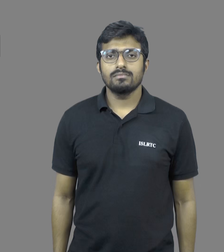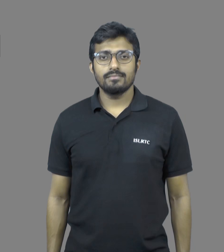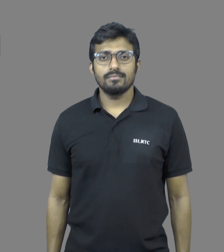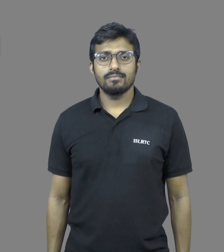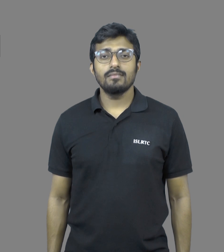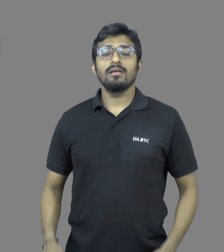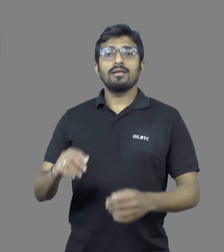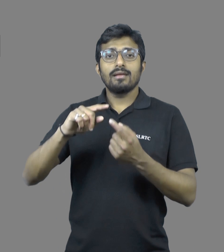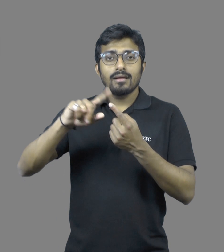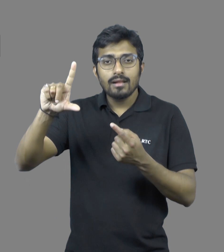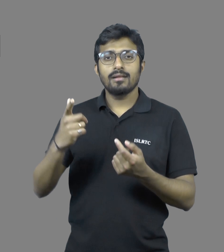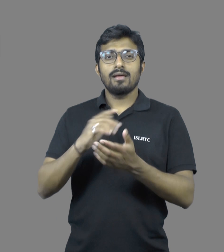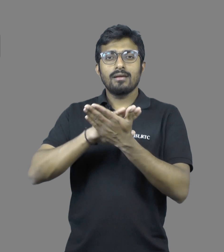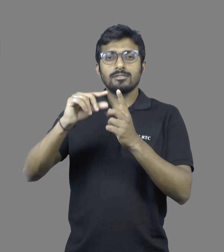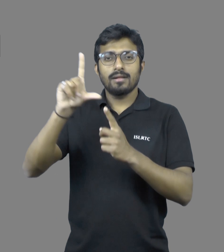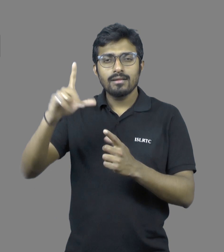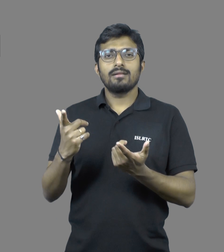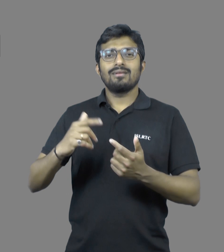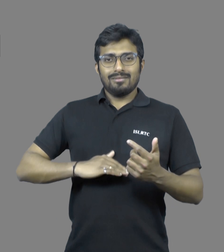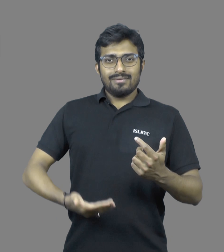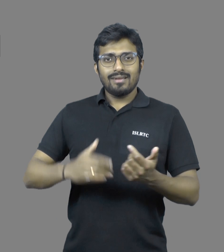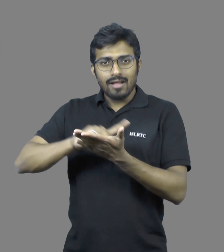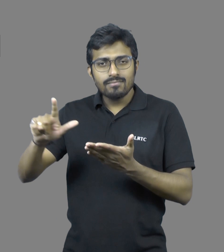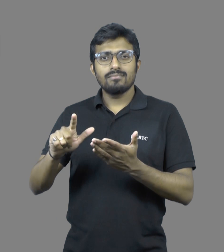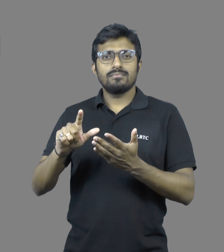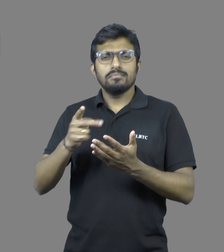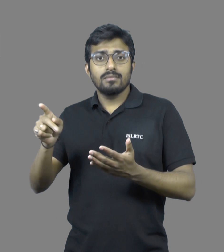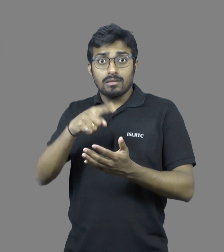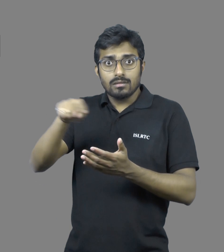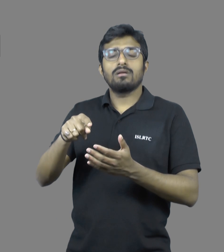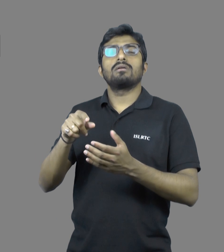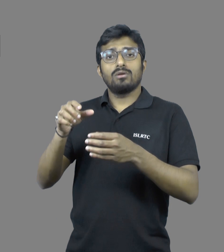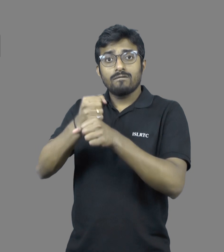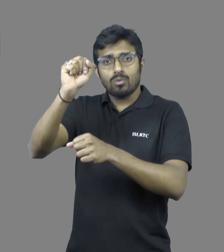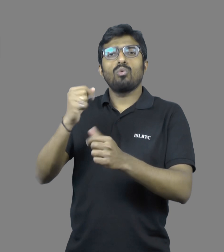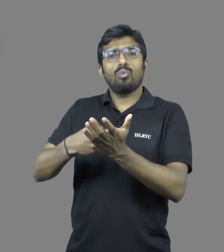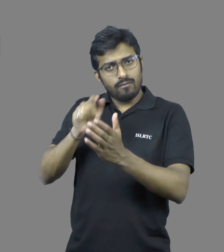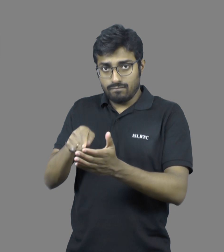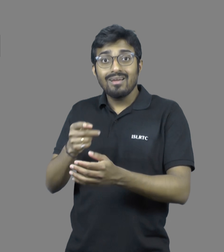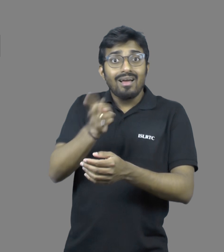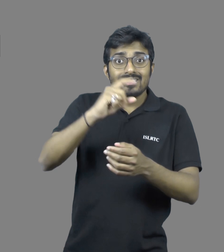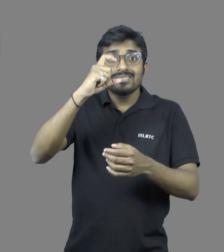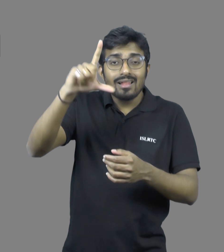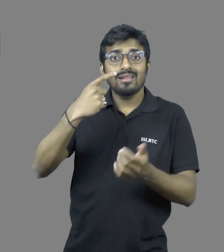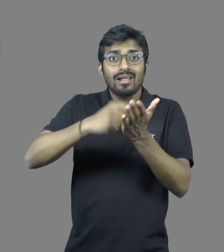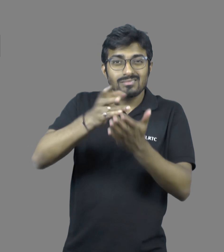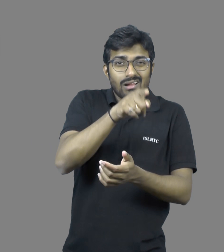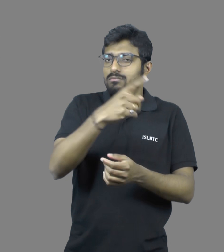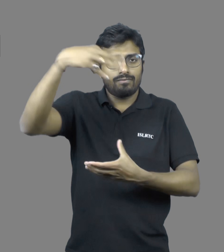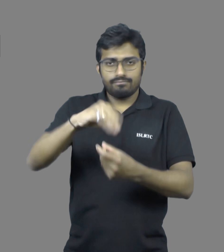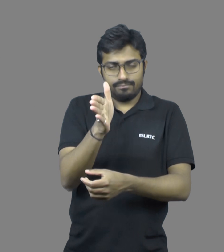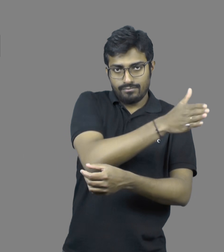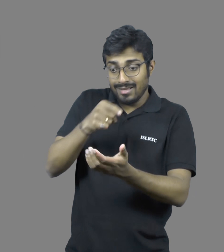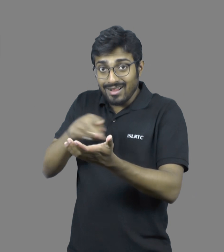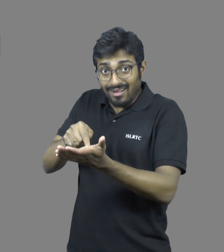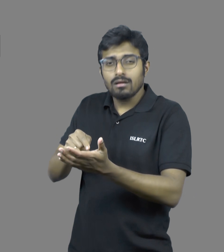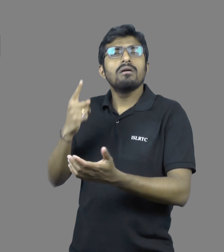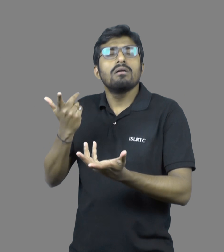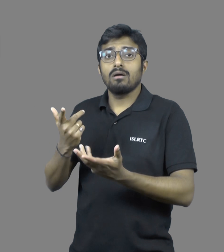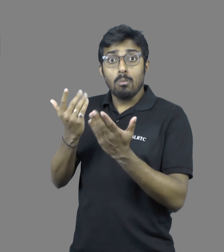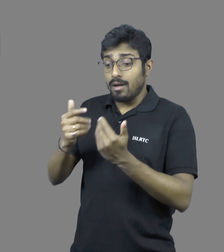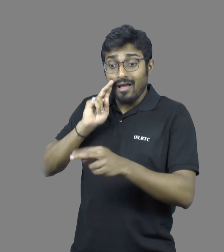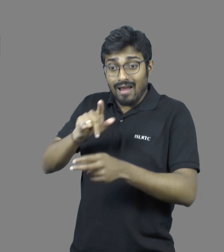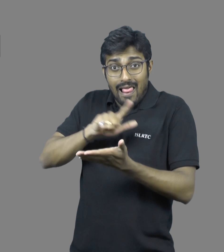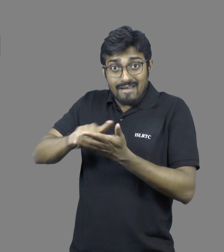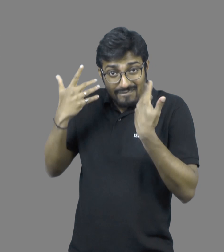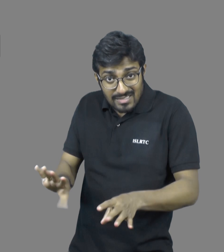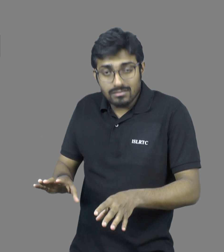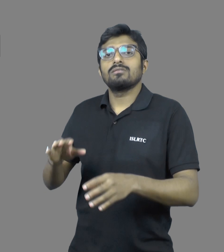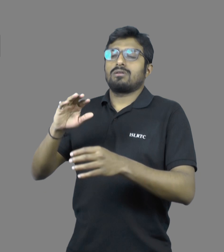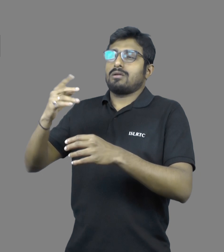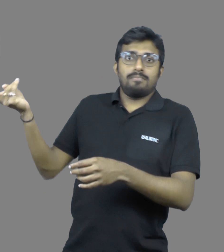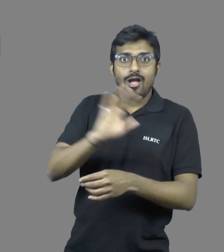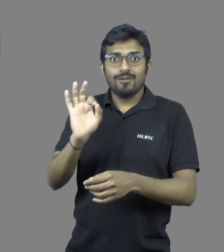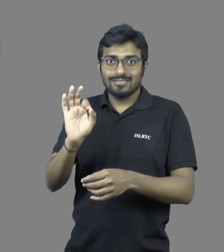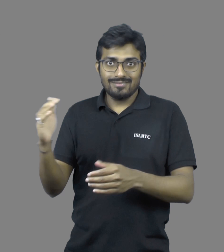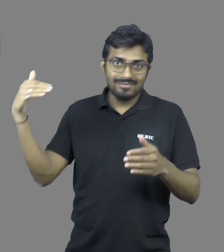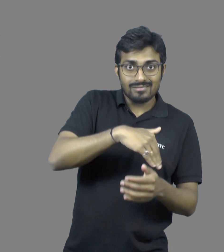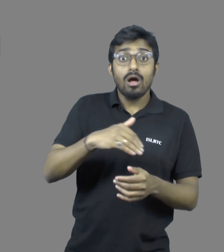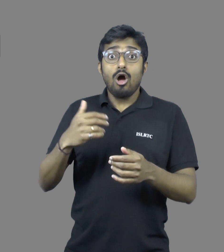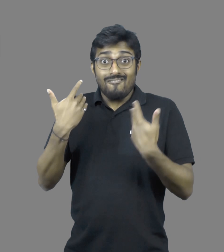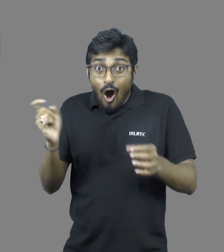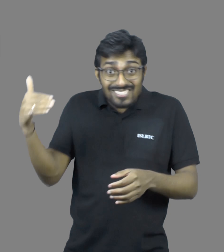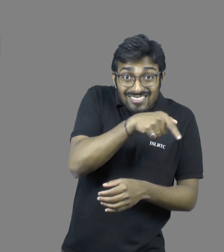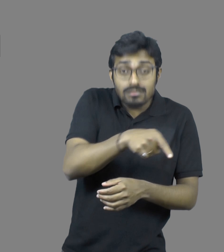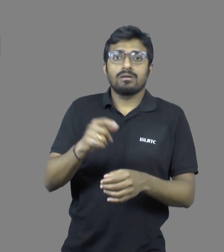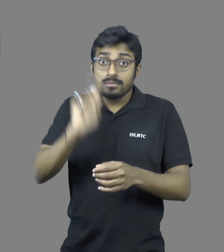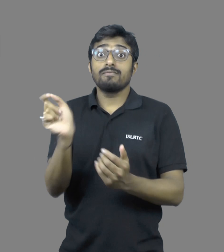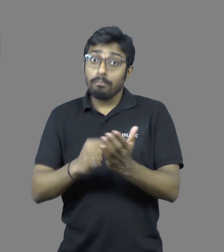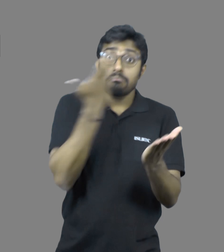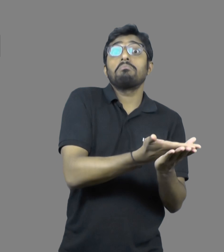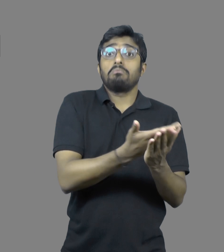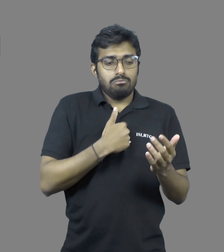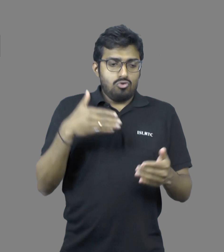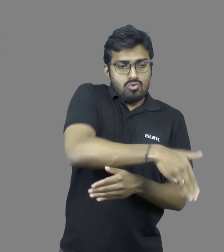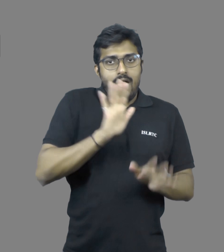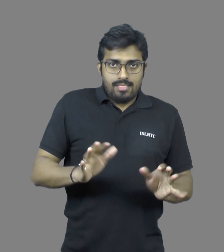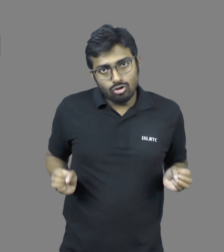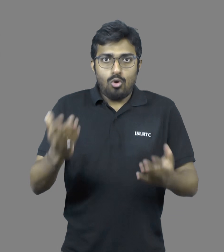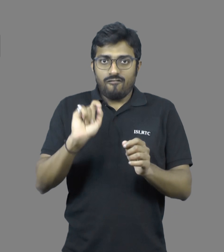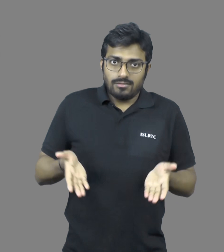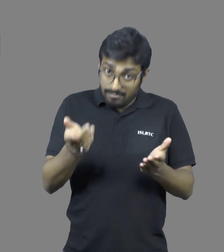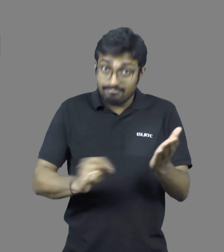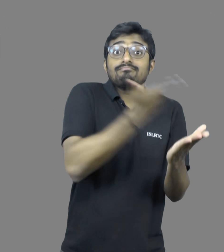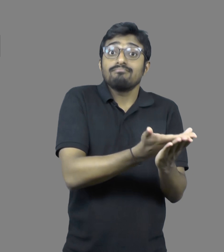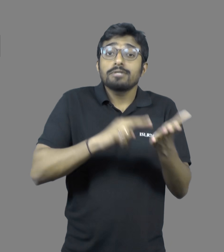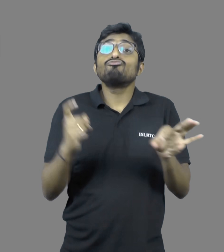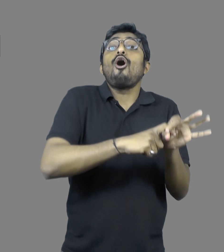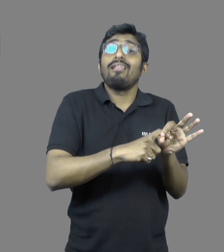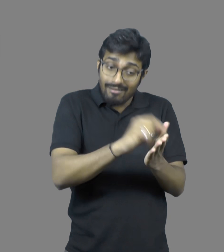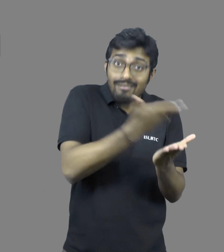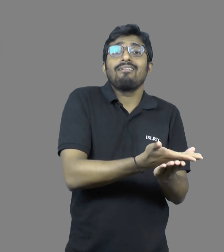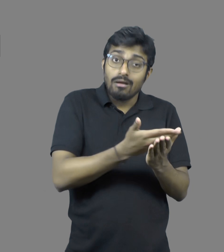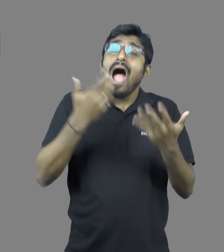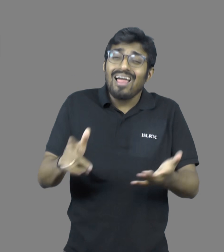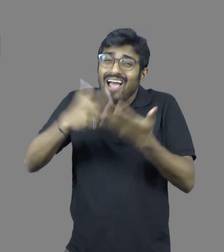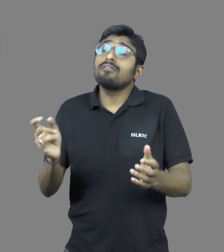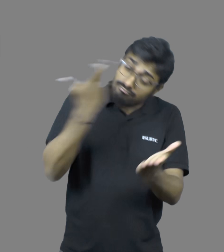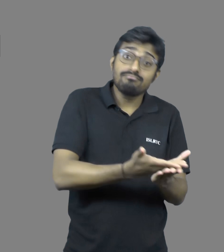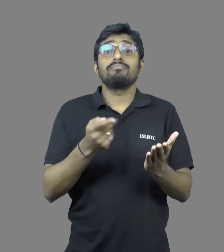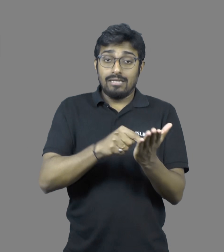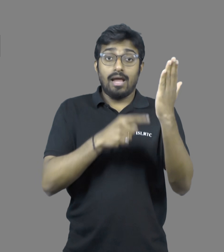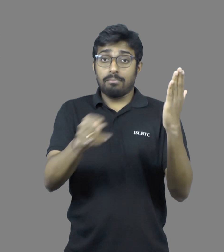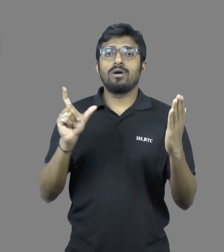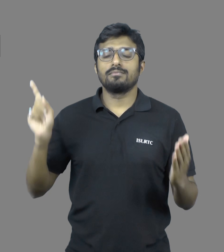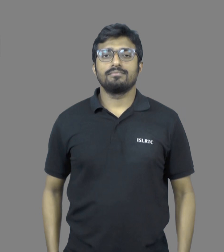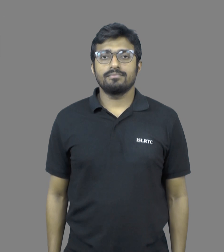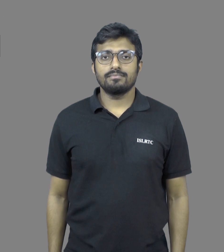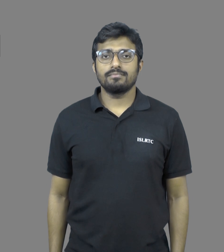Joining Report